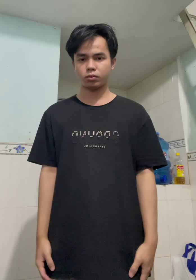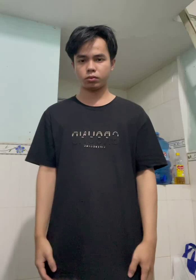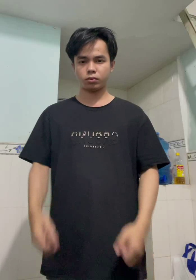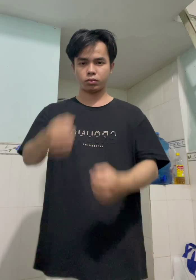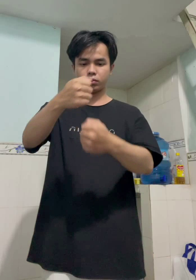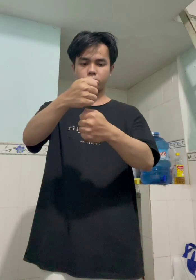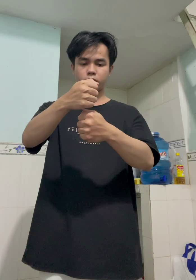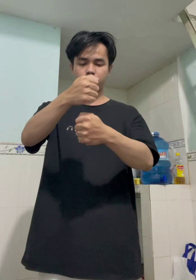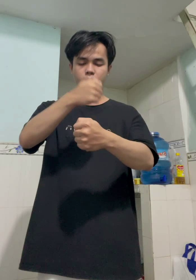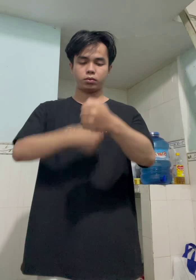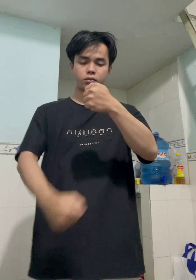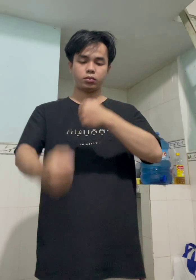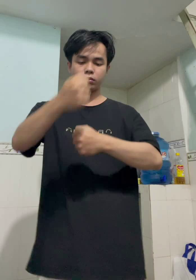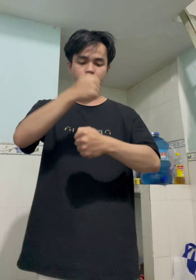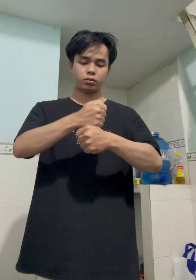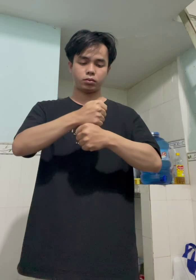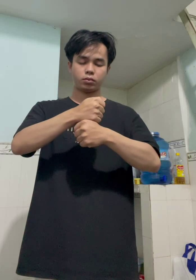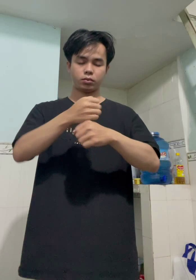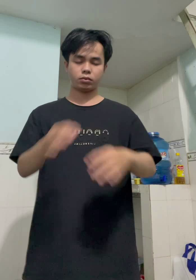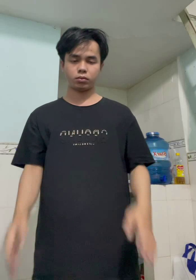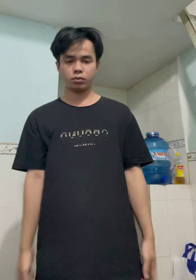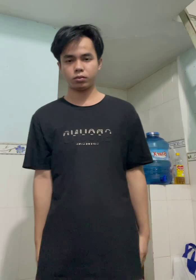nam